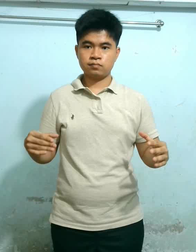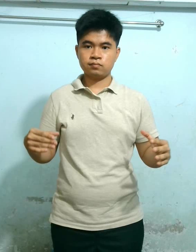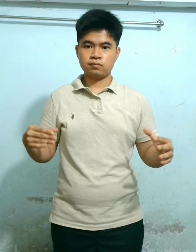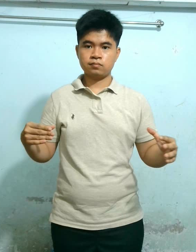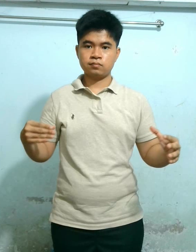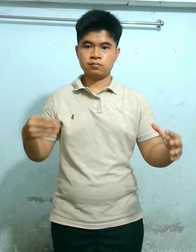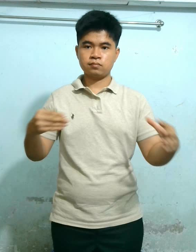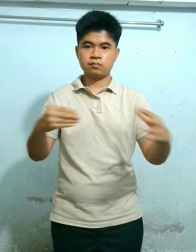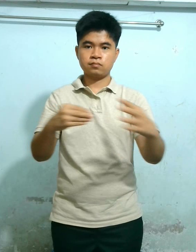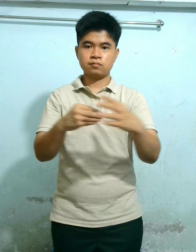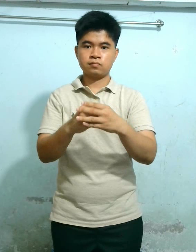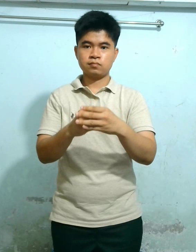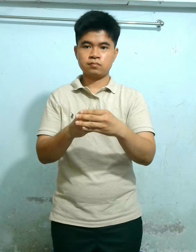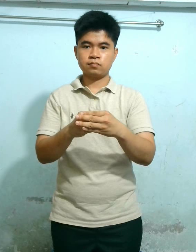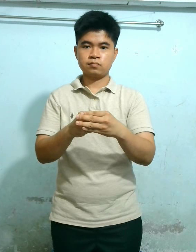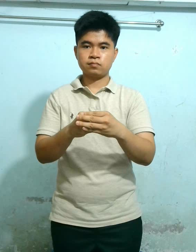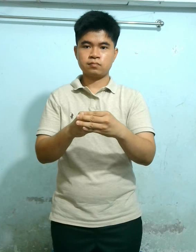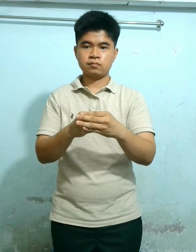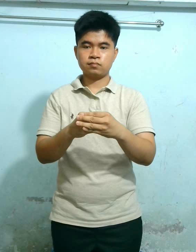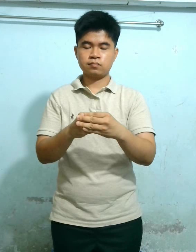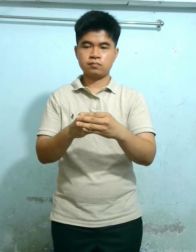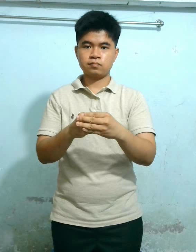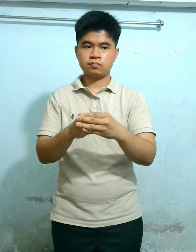nhom